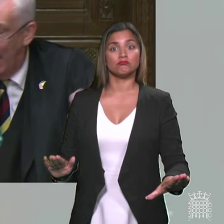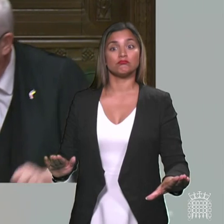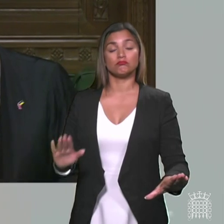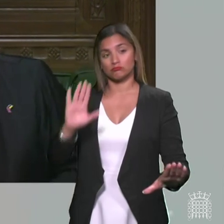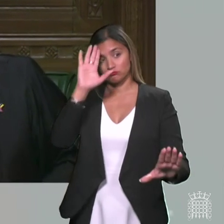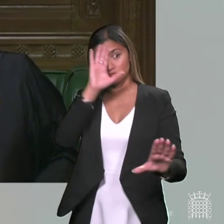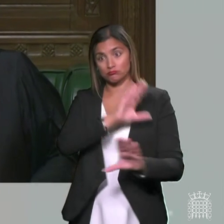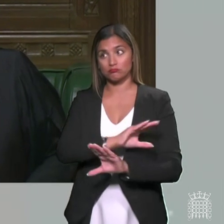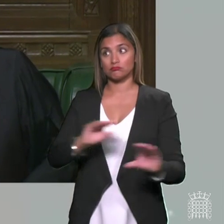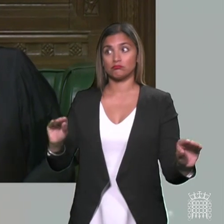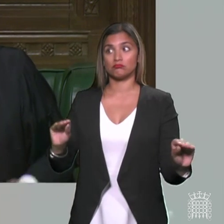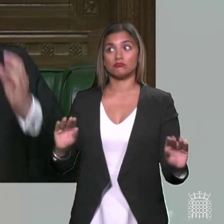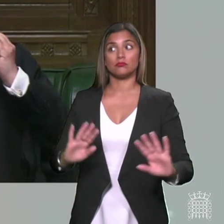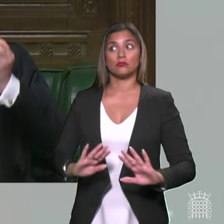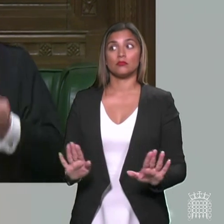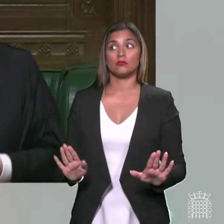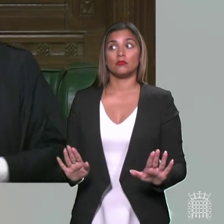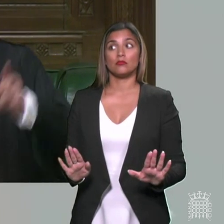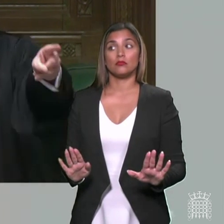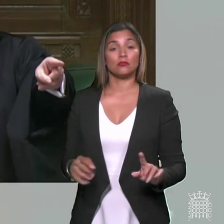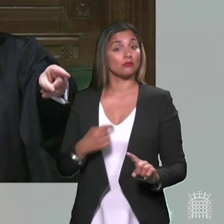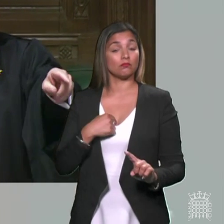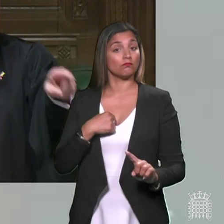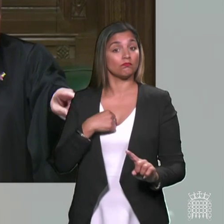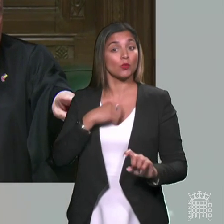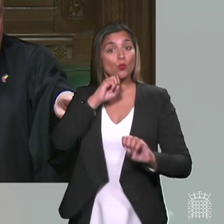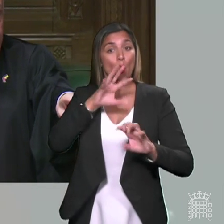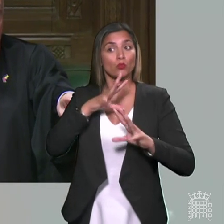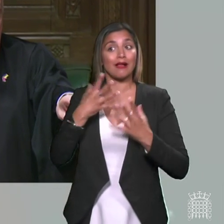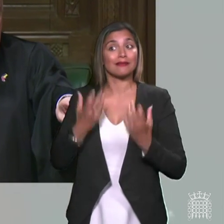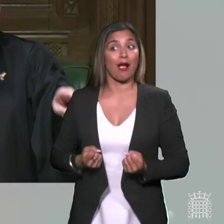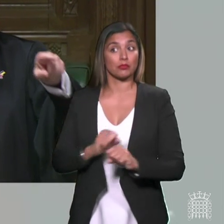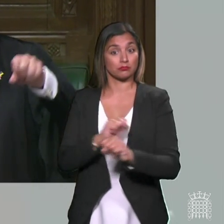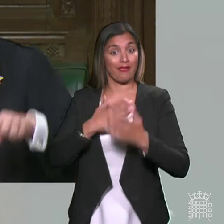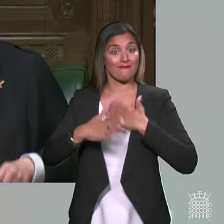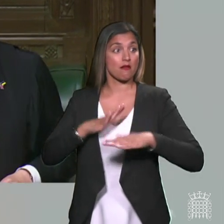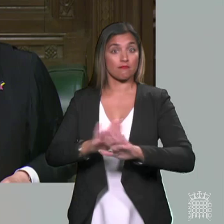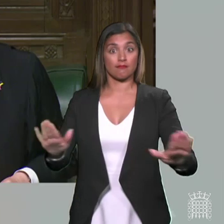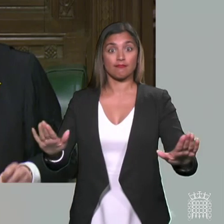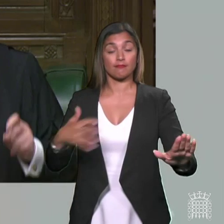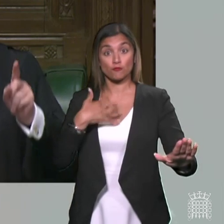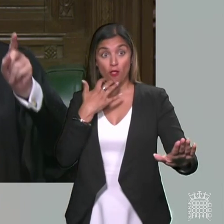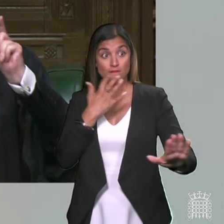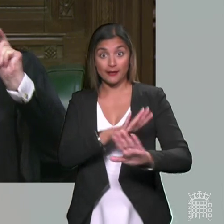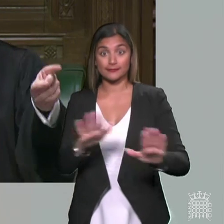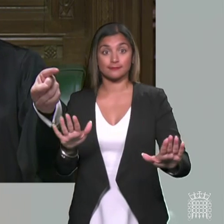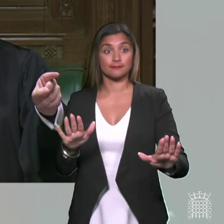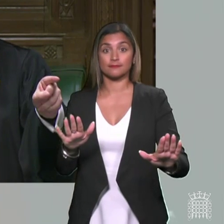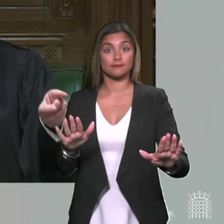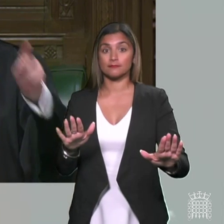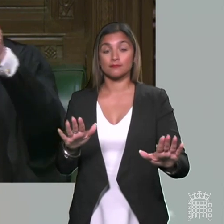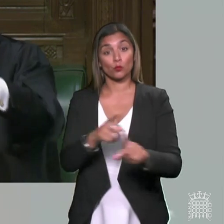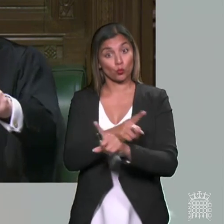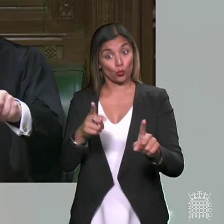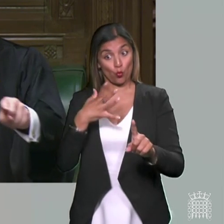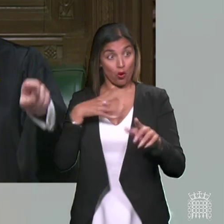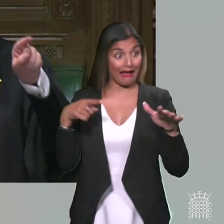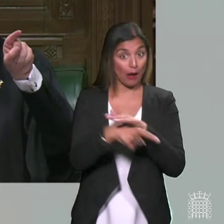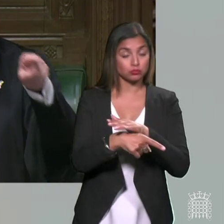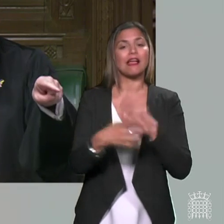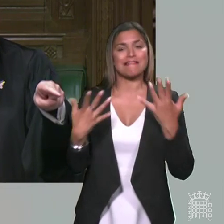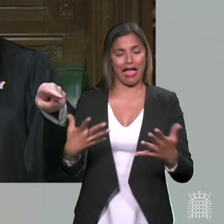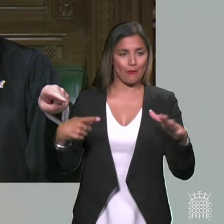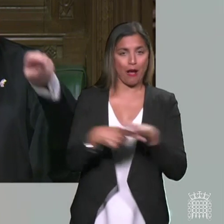If you want to go out, go out now, but if you stand up again, I will order you out.